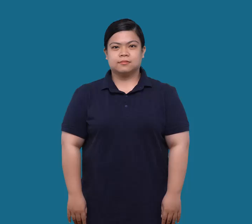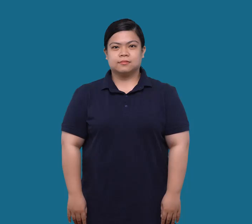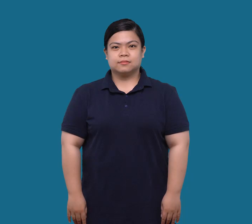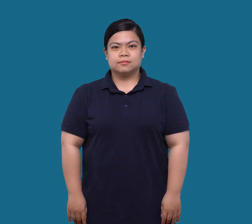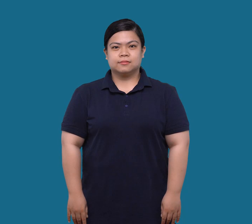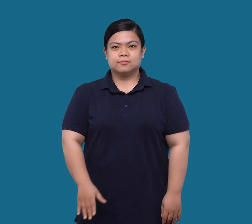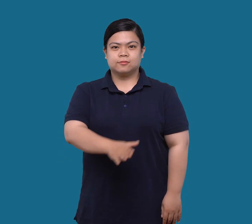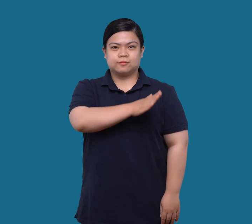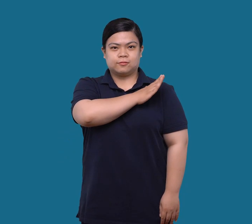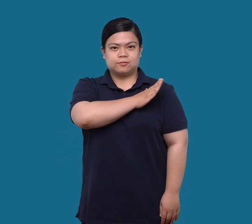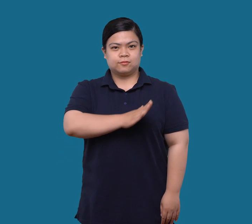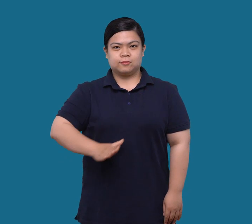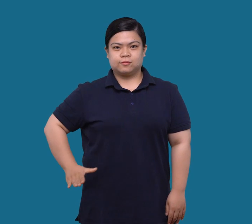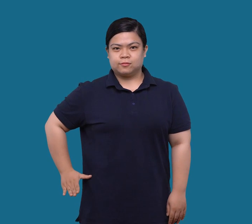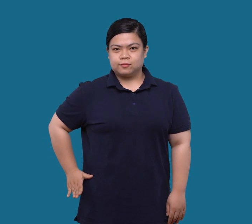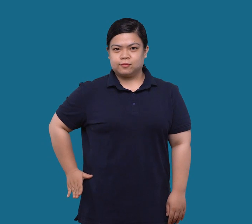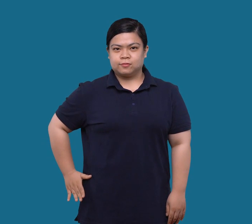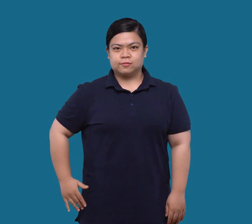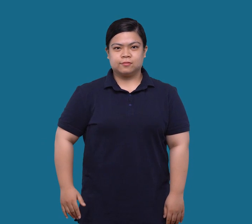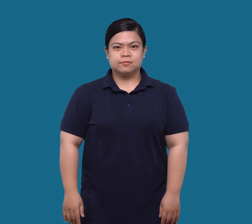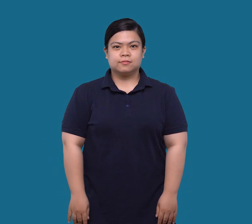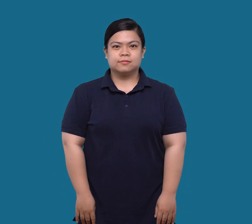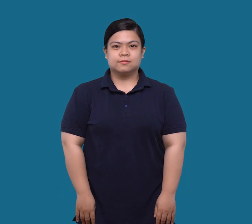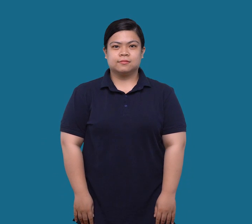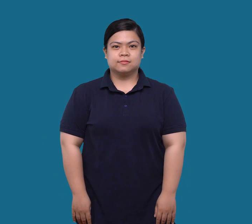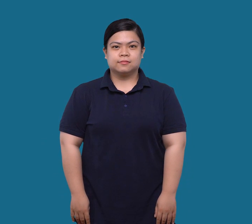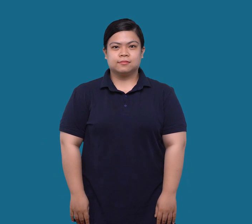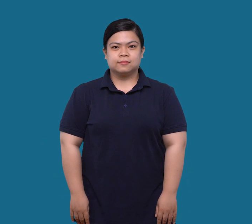đại sứ